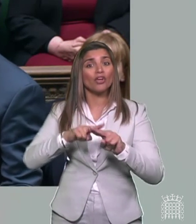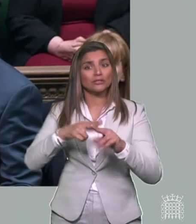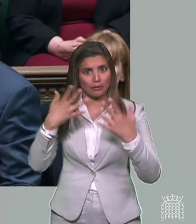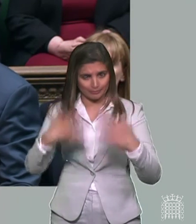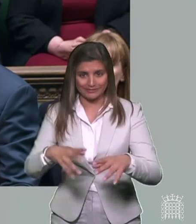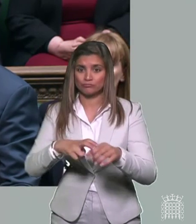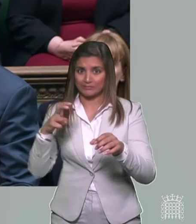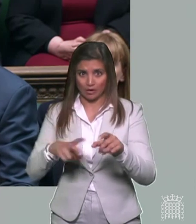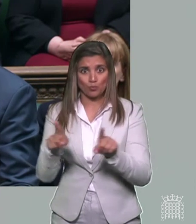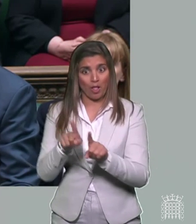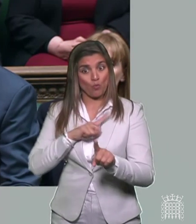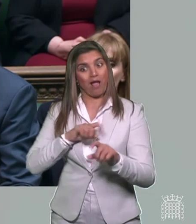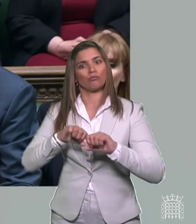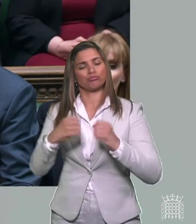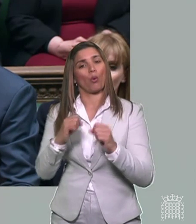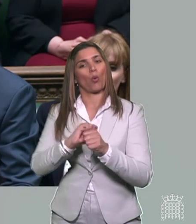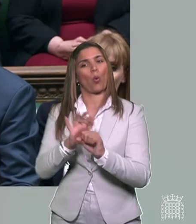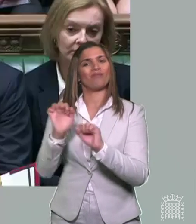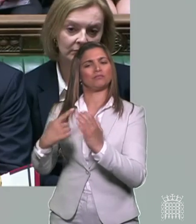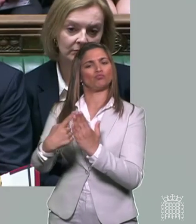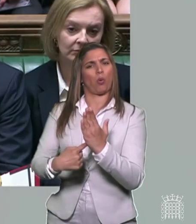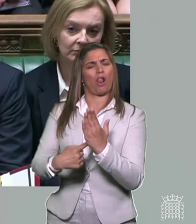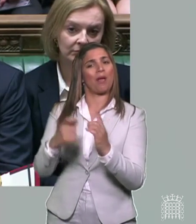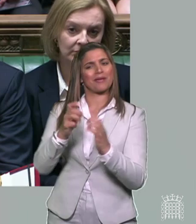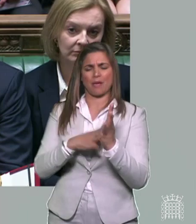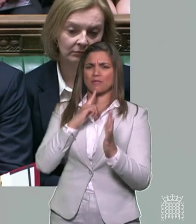The Prime Minister said that was the right thing to do.